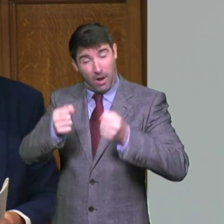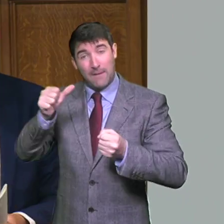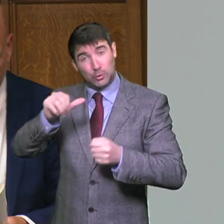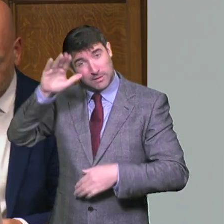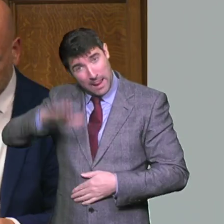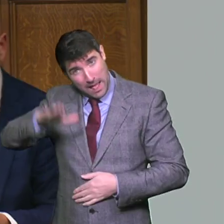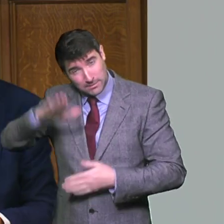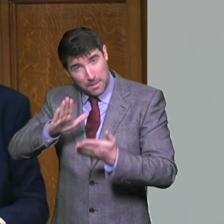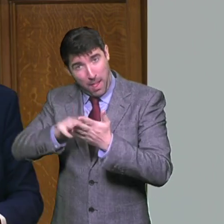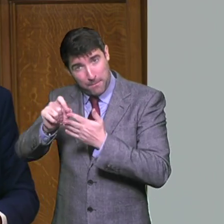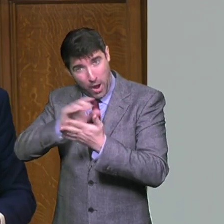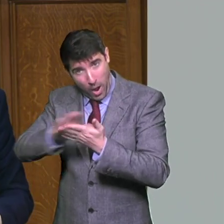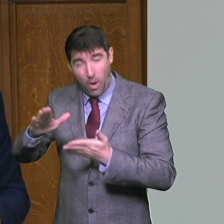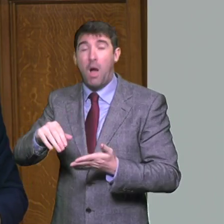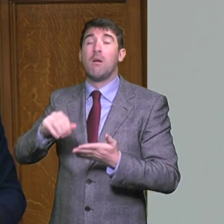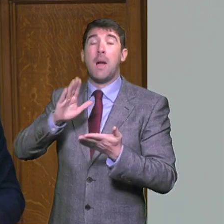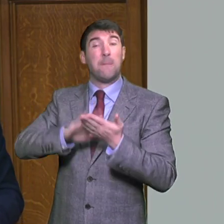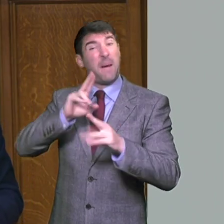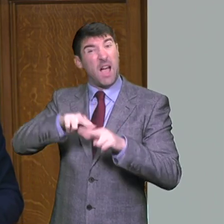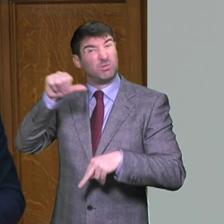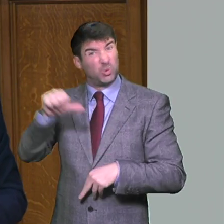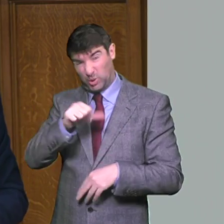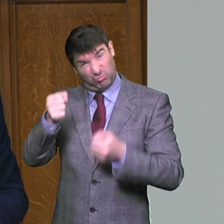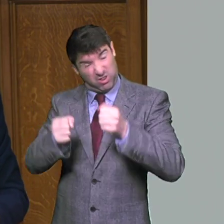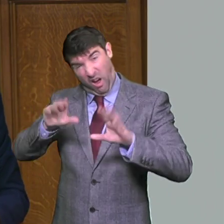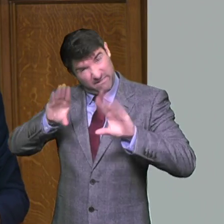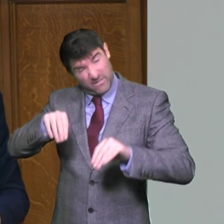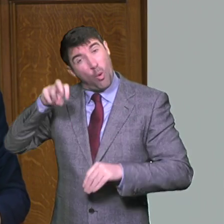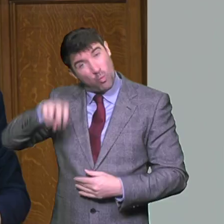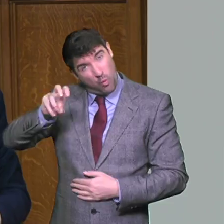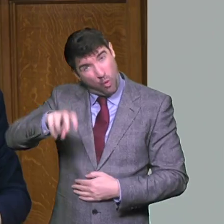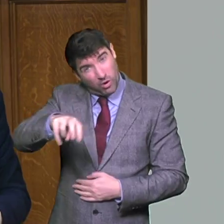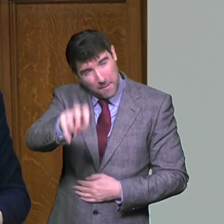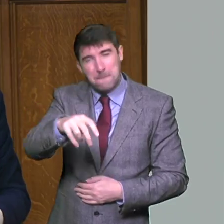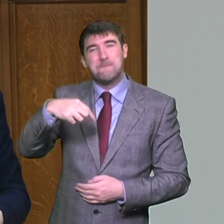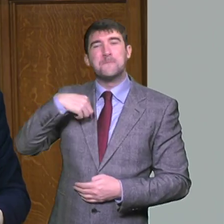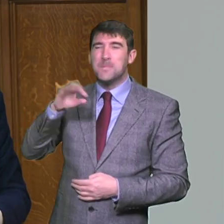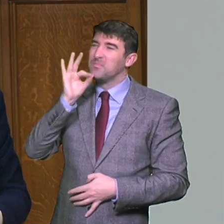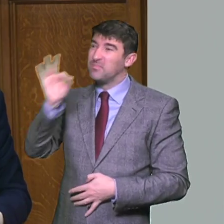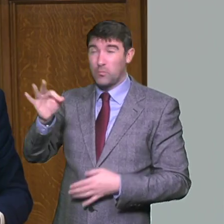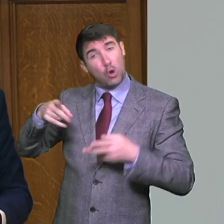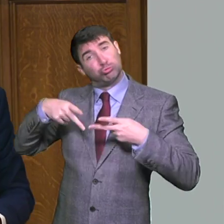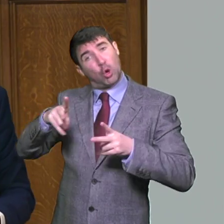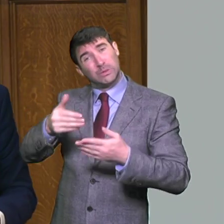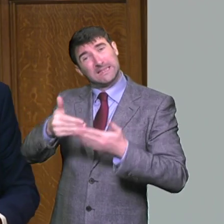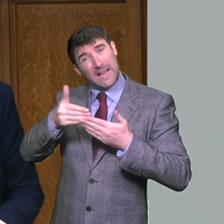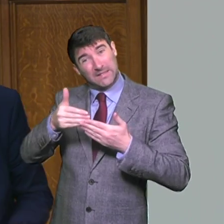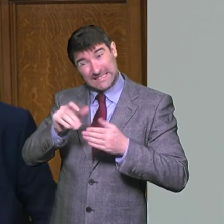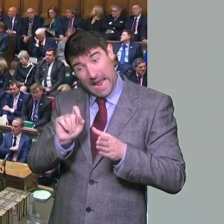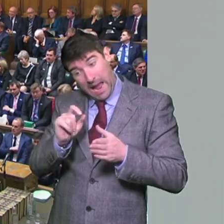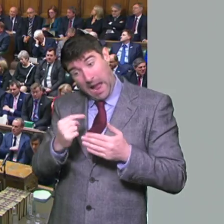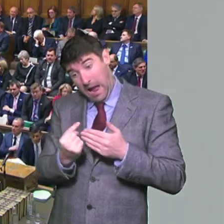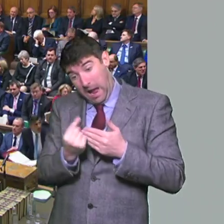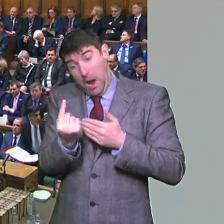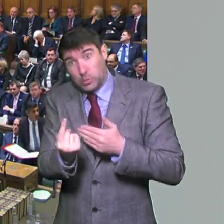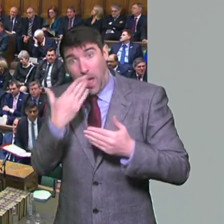Does my right honourable Friend agree with me and with them that we all have a part to play in ensuring road safety outside our schools?